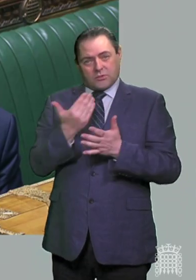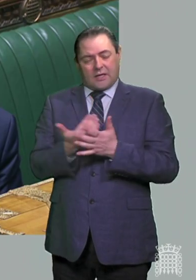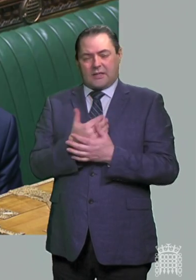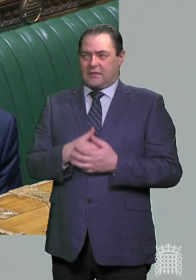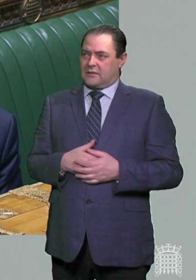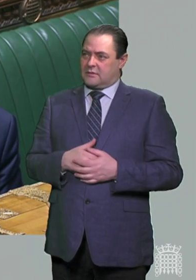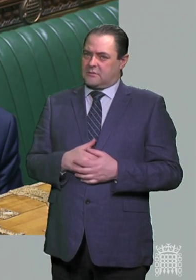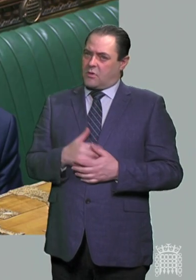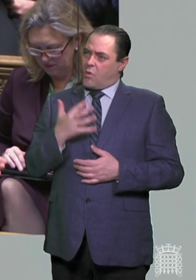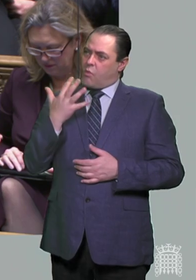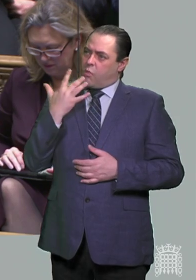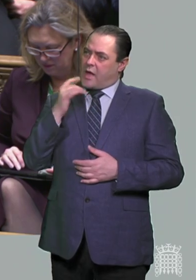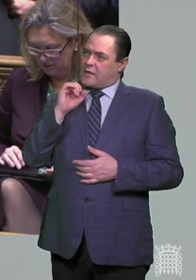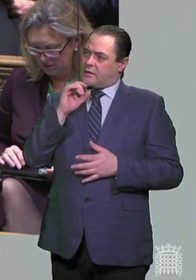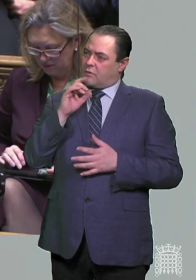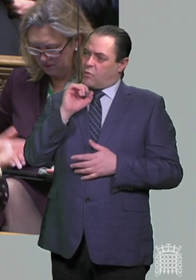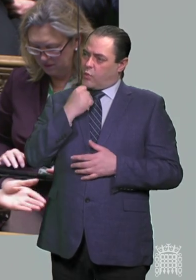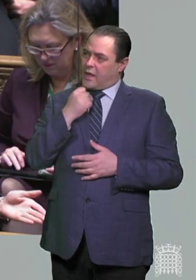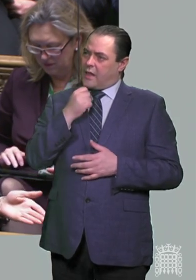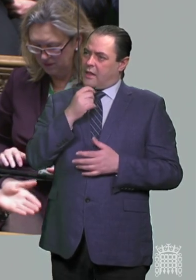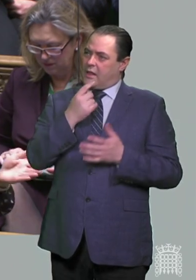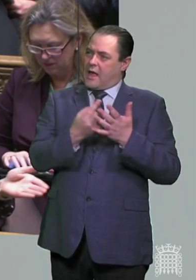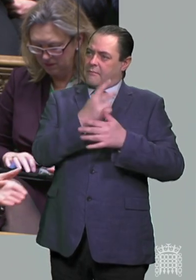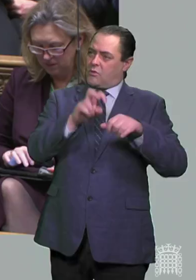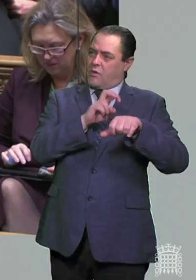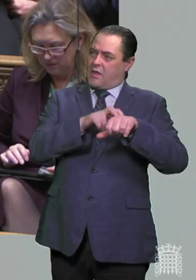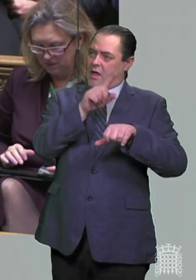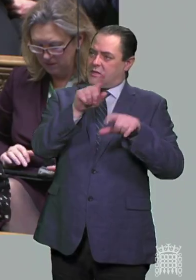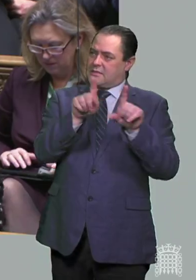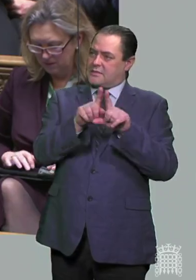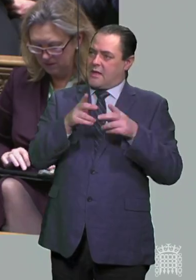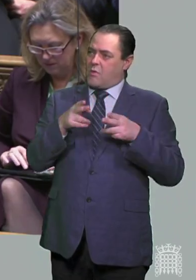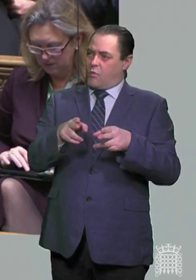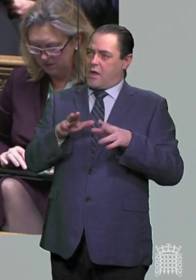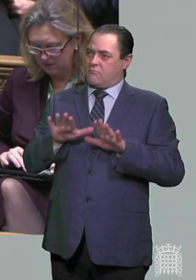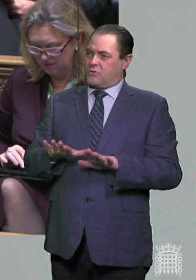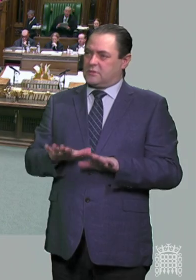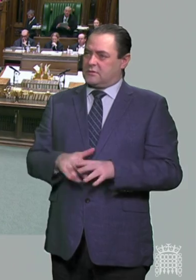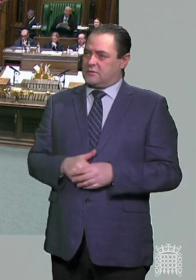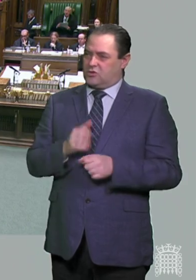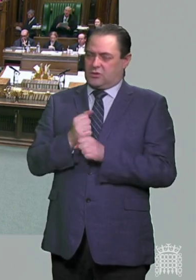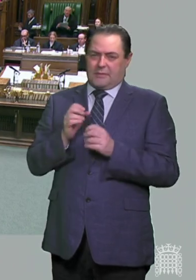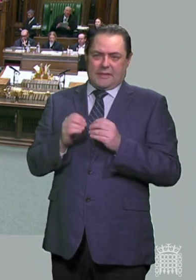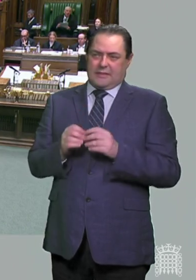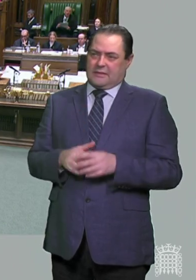So when does he think we will get to the position where we can do that in Northern Ireland, in the same way that Brexit allows us to do it in Great Britain?